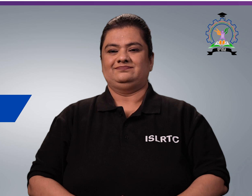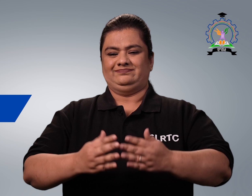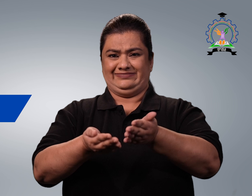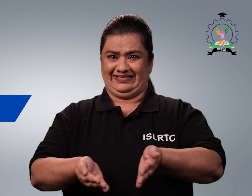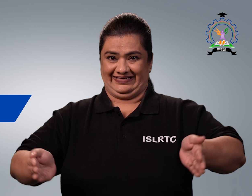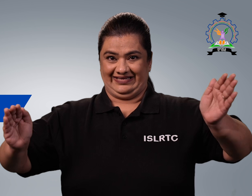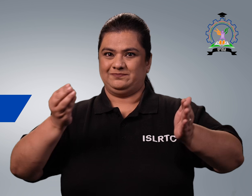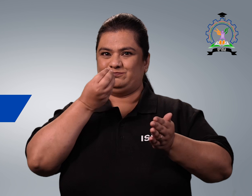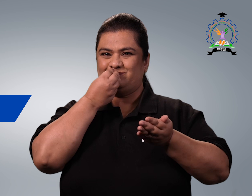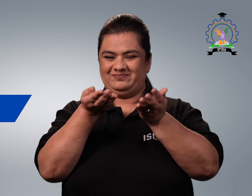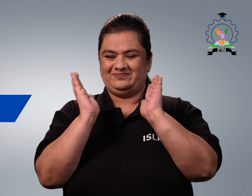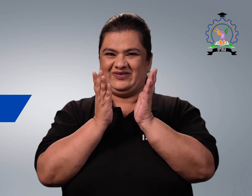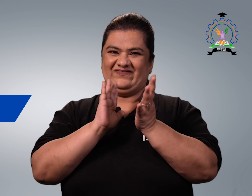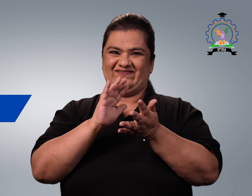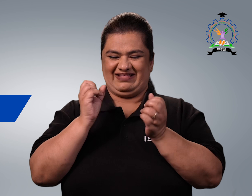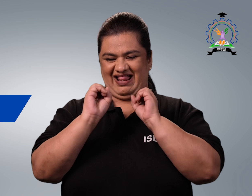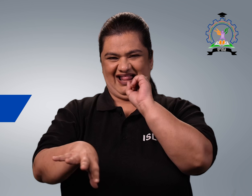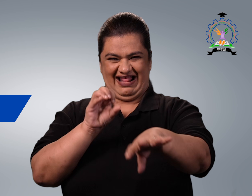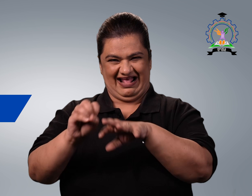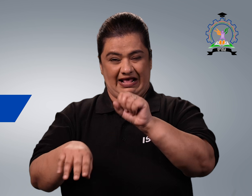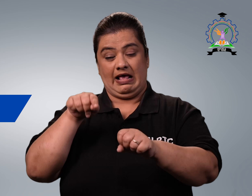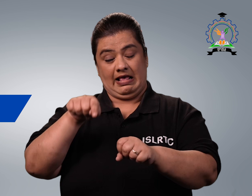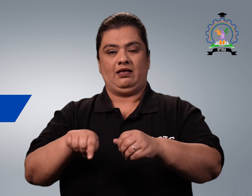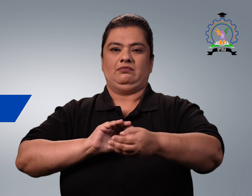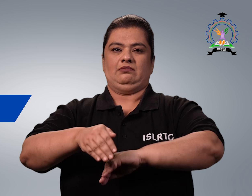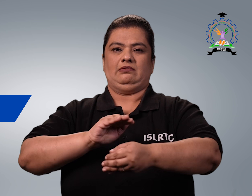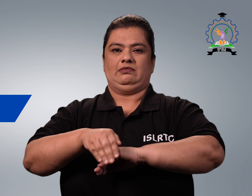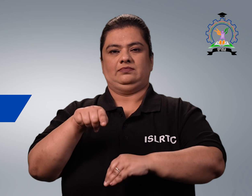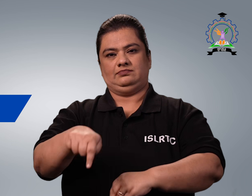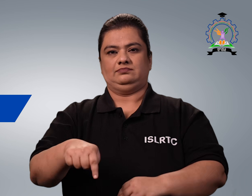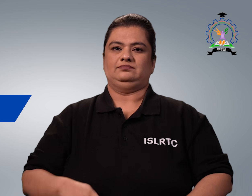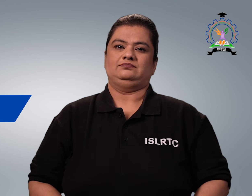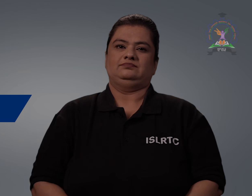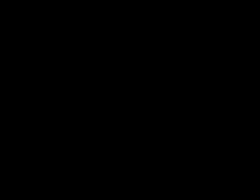It is a fixture in the kitchen used for washing dishes.